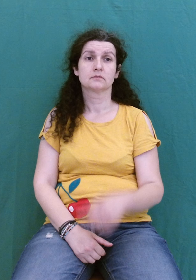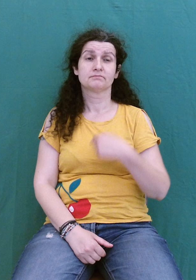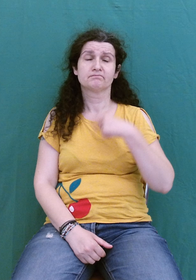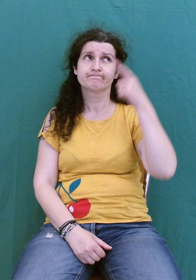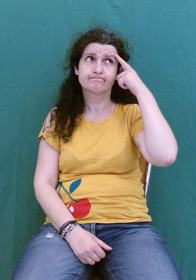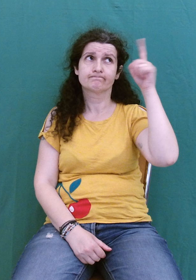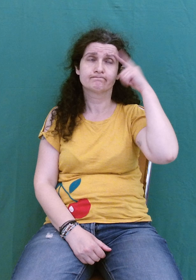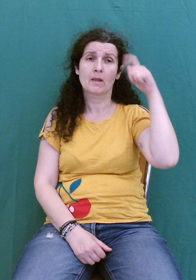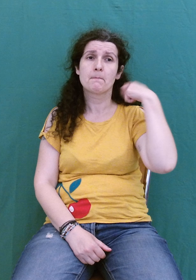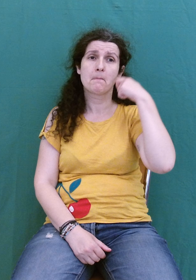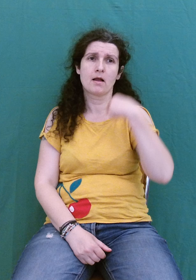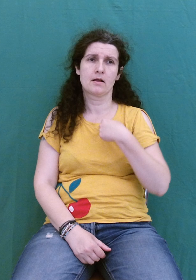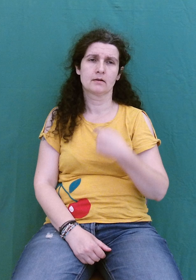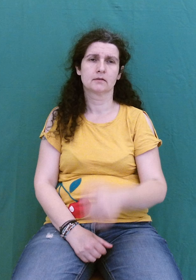ΕΓΩ ΣΚΕΦΤΟΜΑΙ-ΝΟΣΤΑΛΓΩ ΜΑΜΑ ΜΟΥ